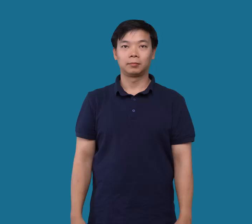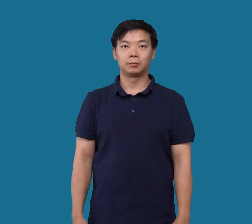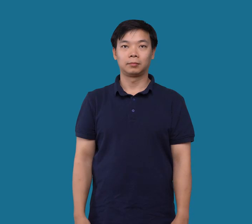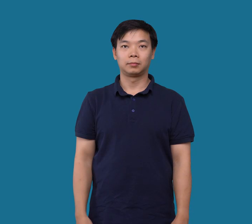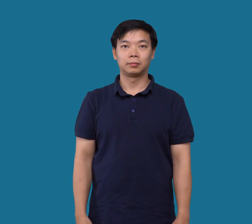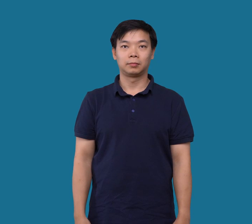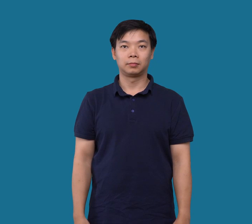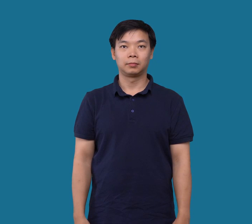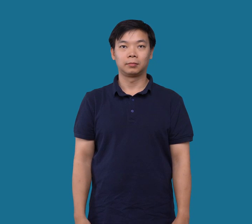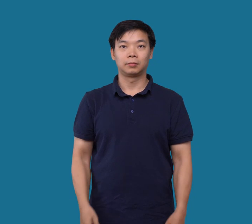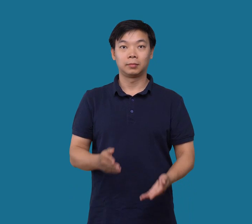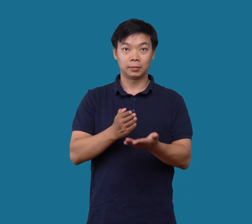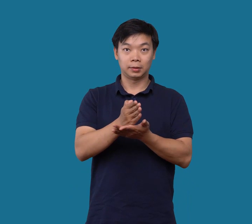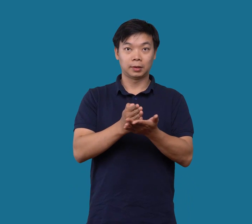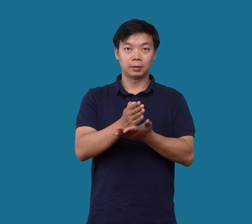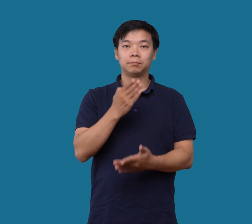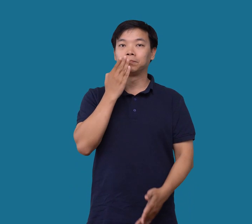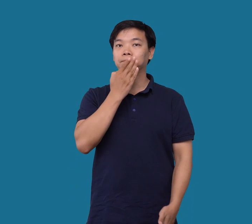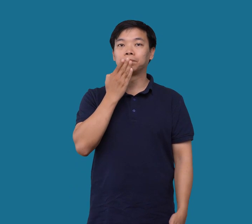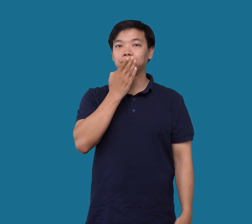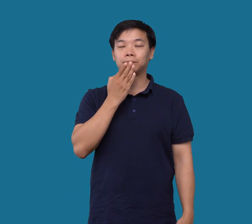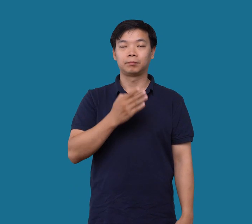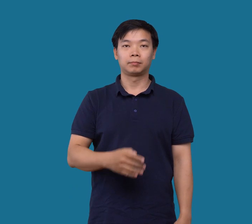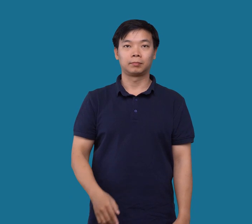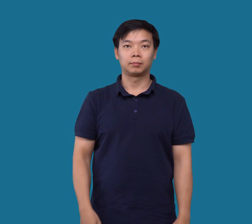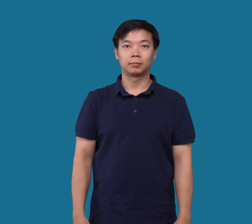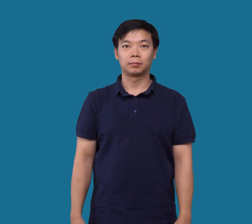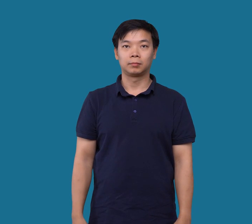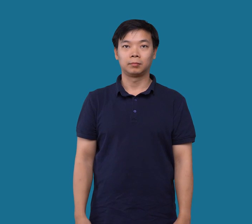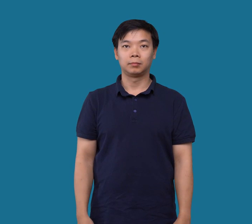giấy ăn